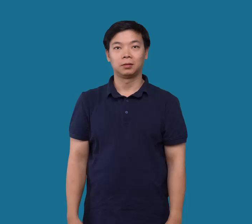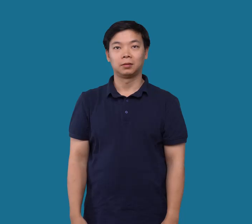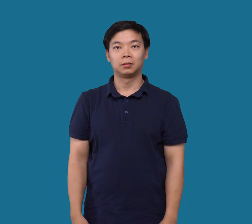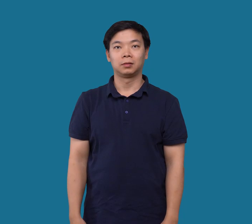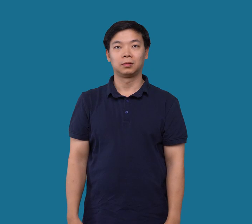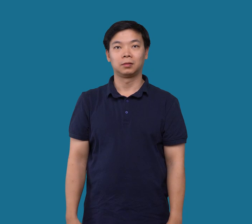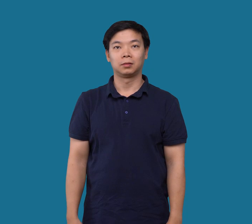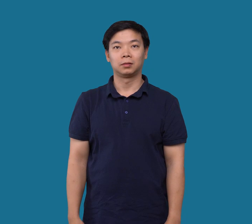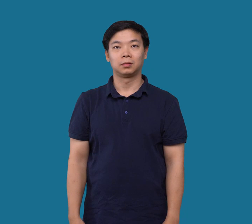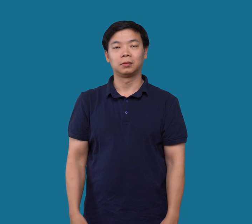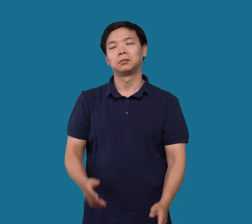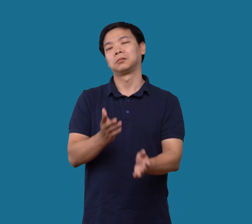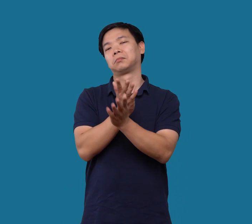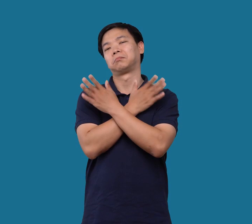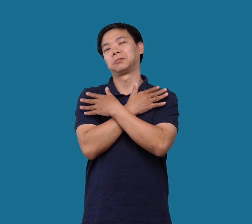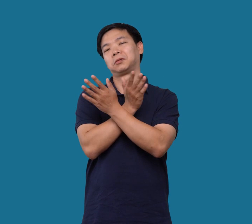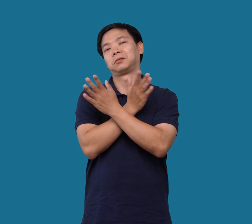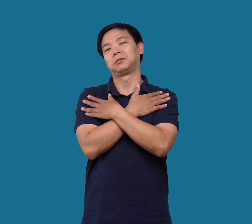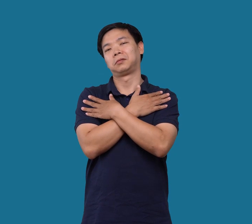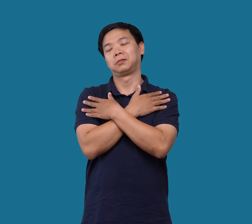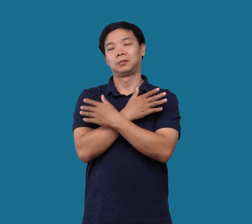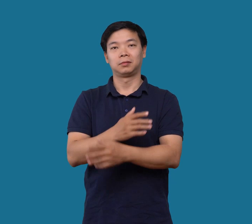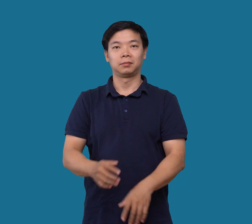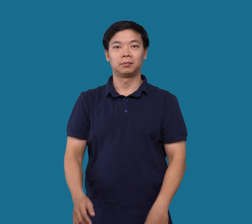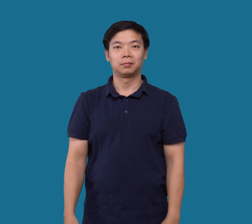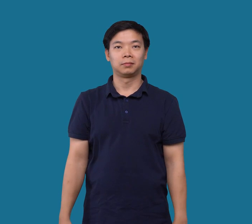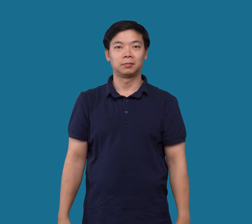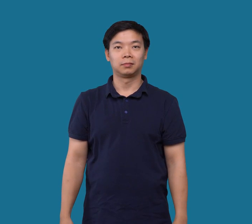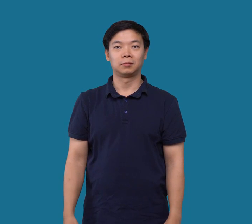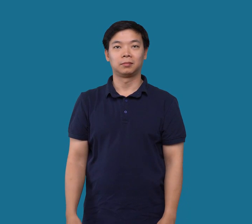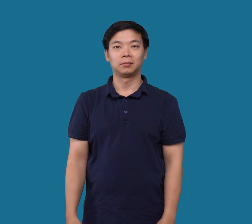lười